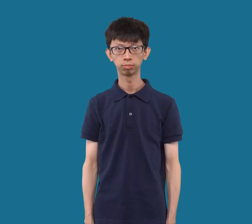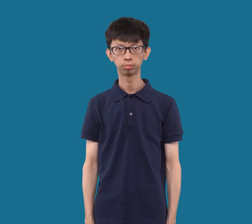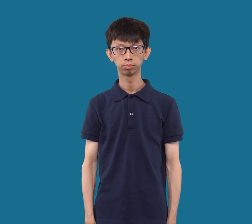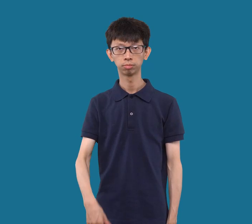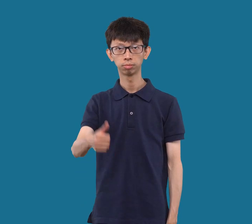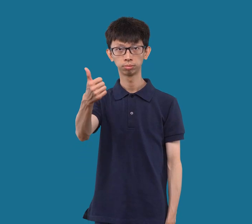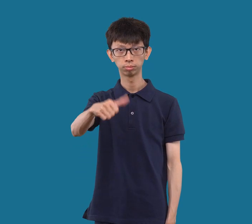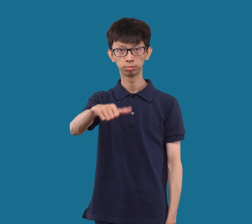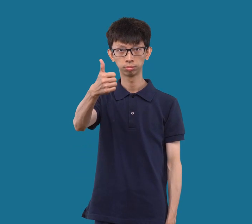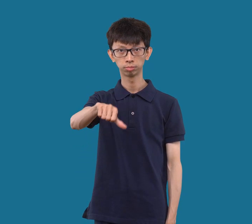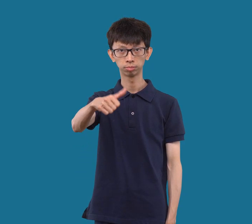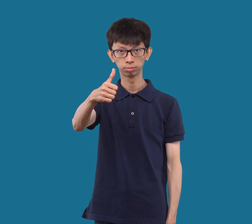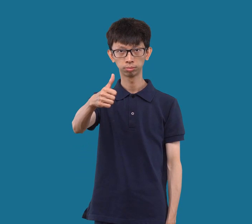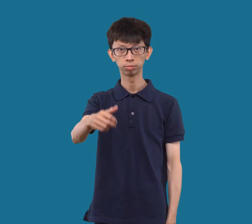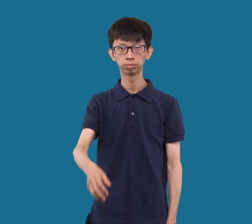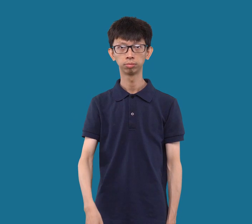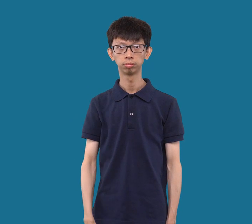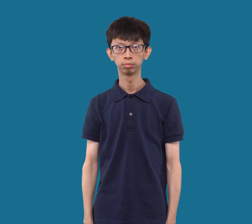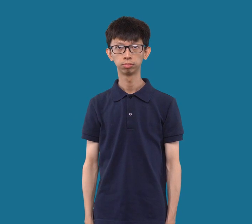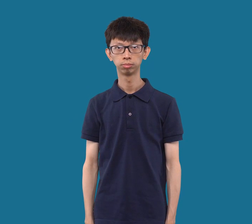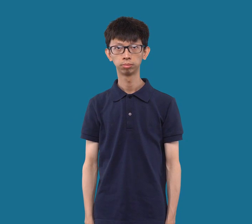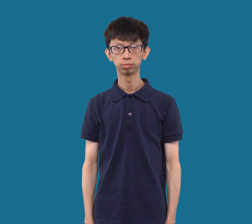đánh giá